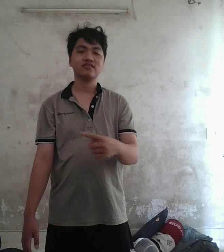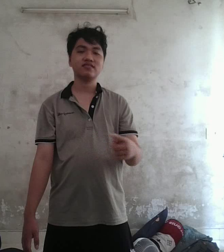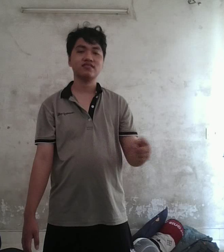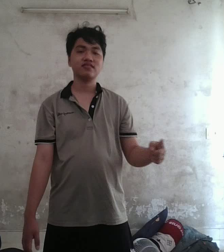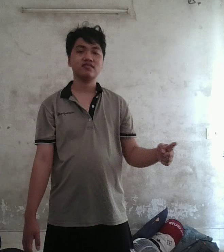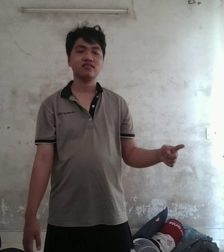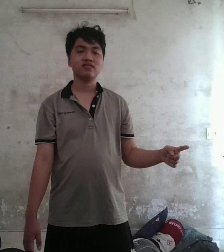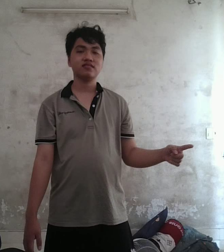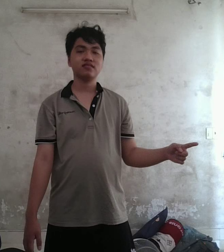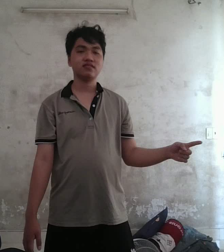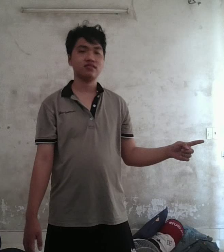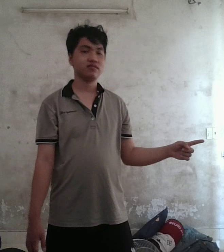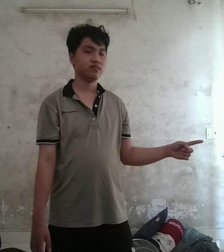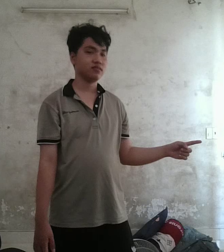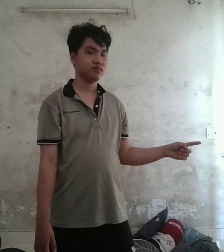cac ban